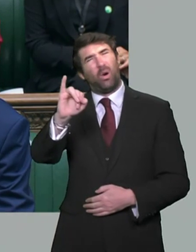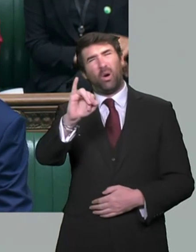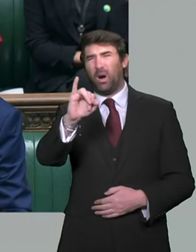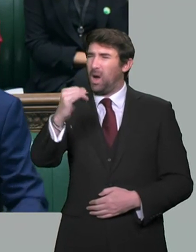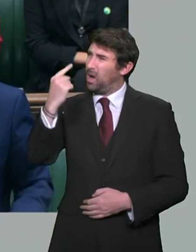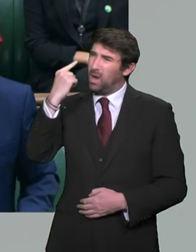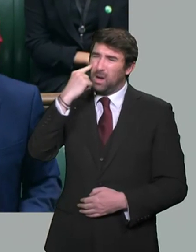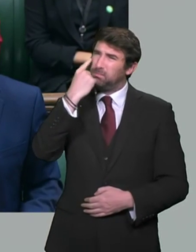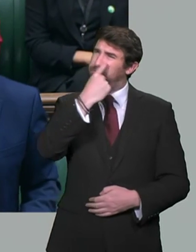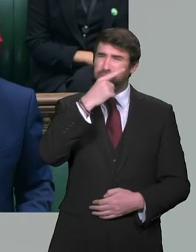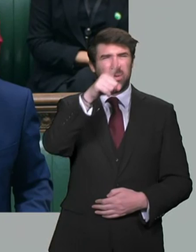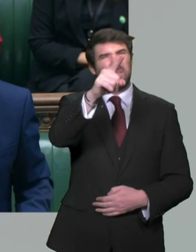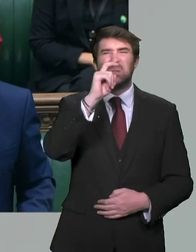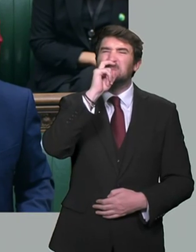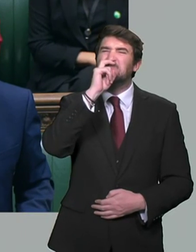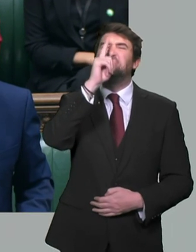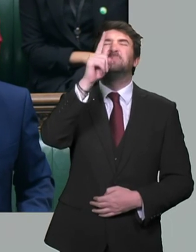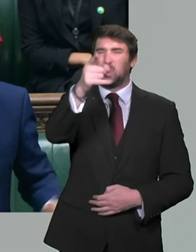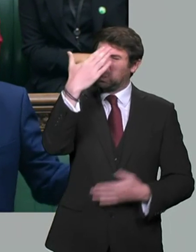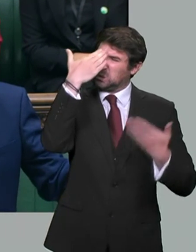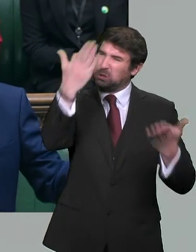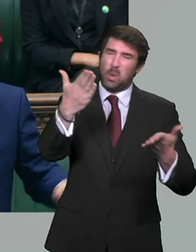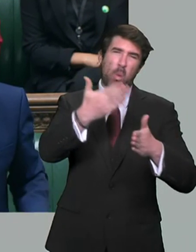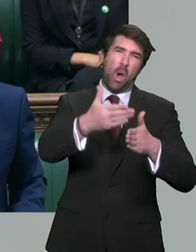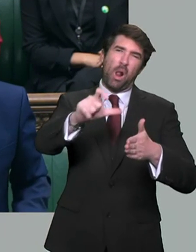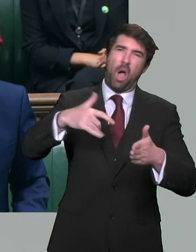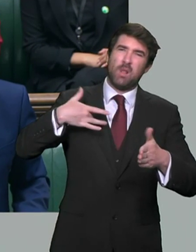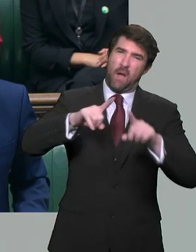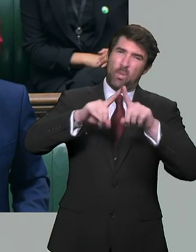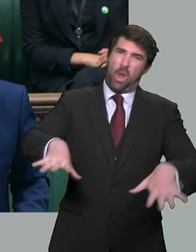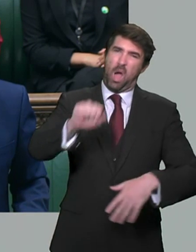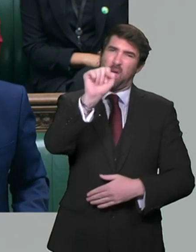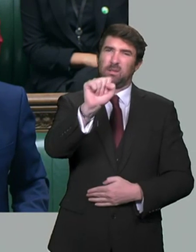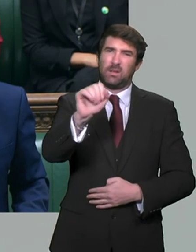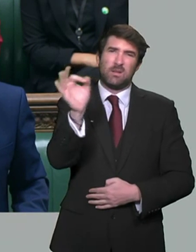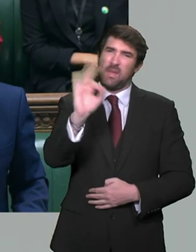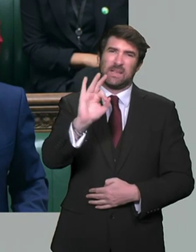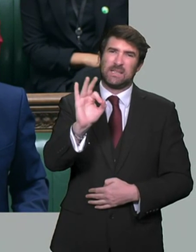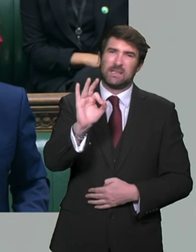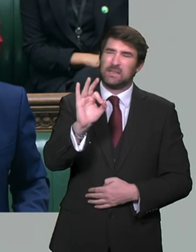Higher wages and higher skills, the Prime Minister says.